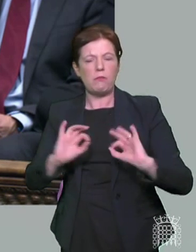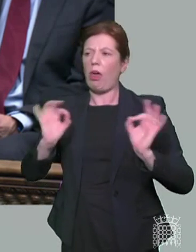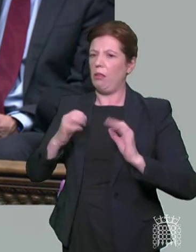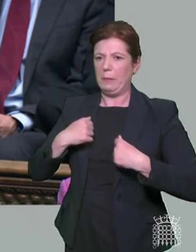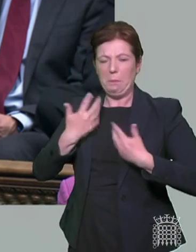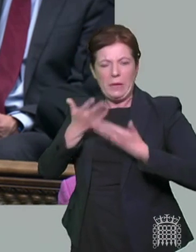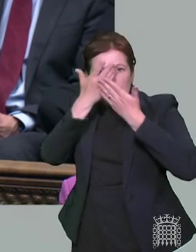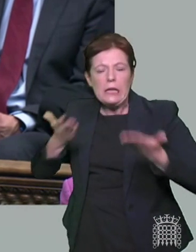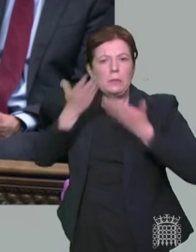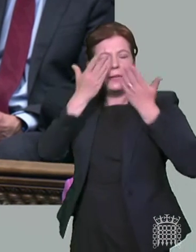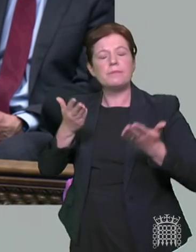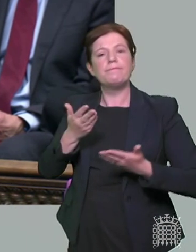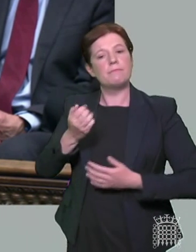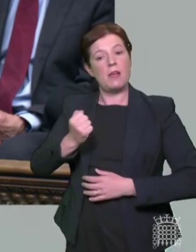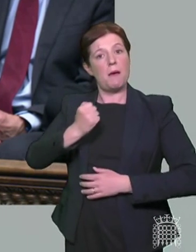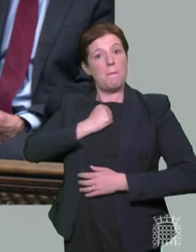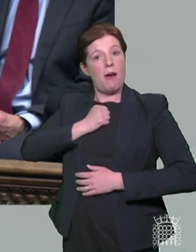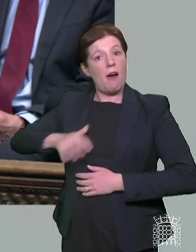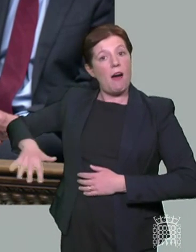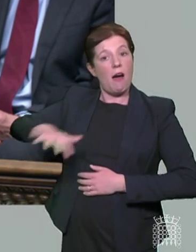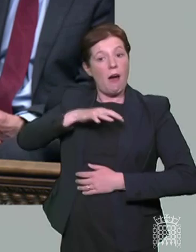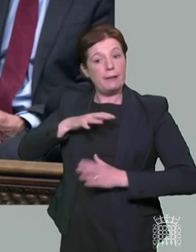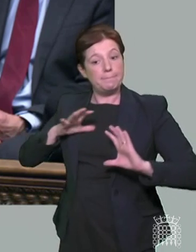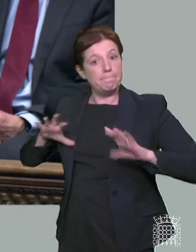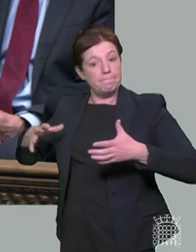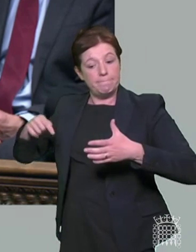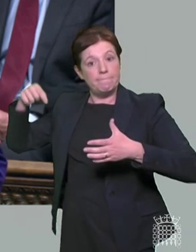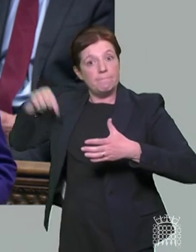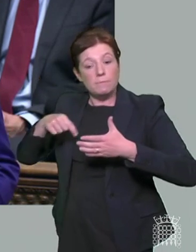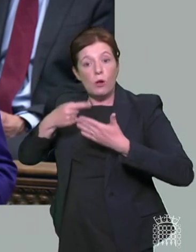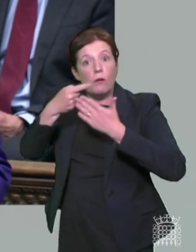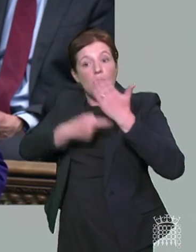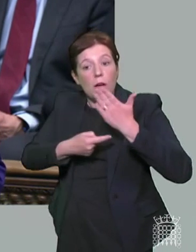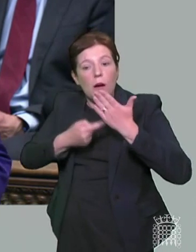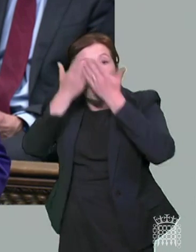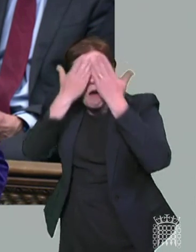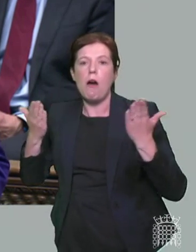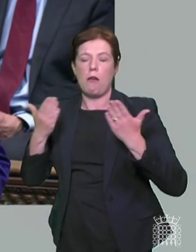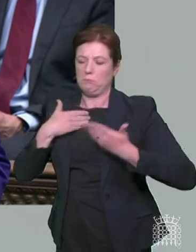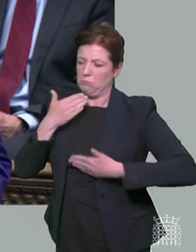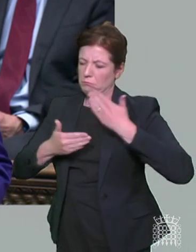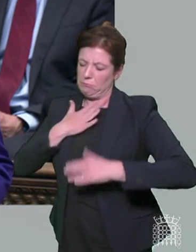My constituents are angry that while they stuck to the law, the Prime Minister broke it.